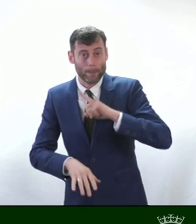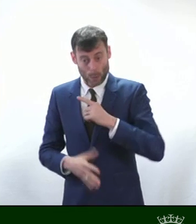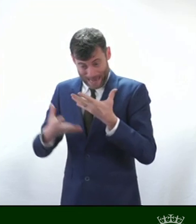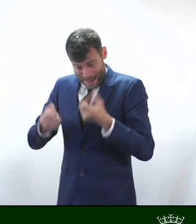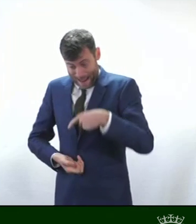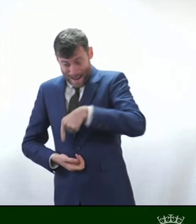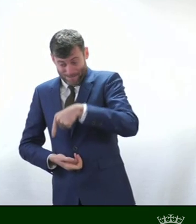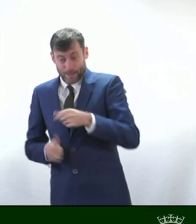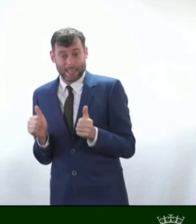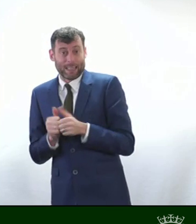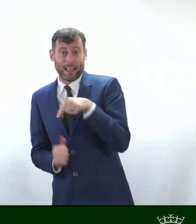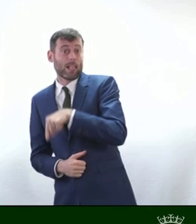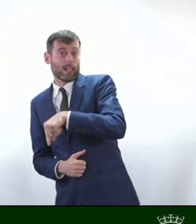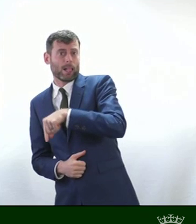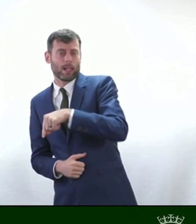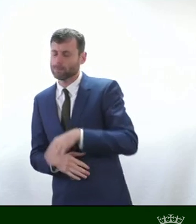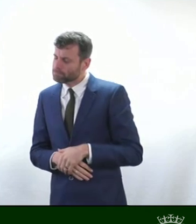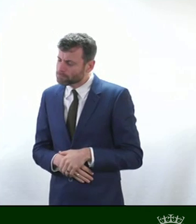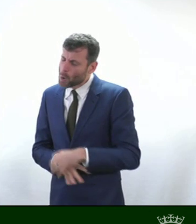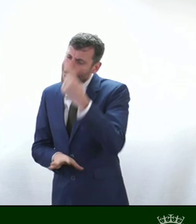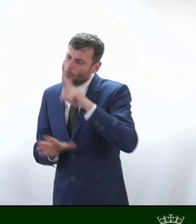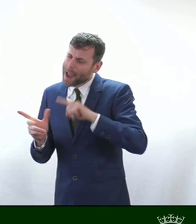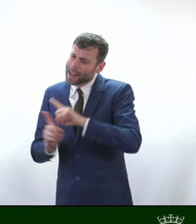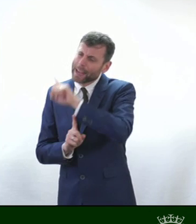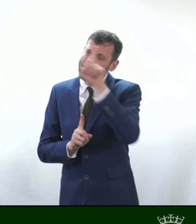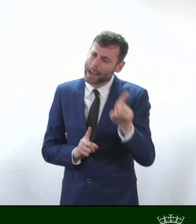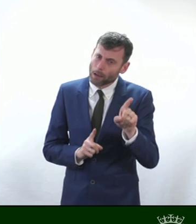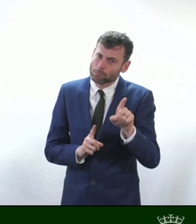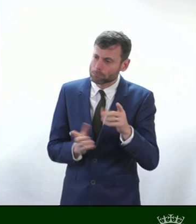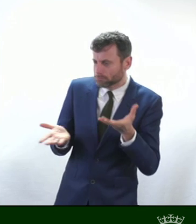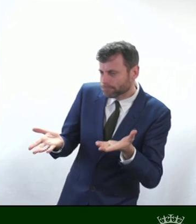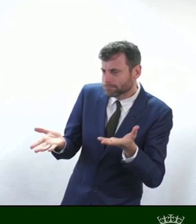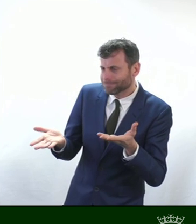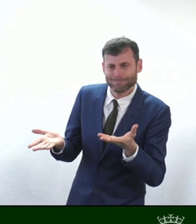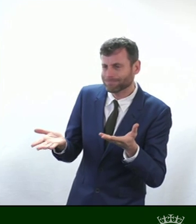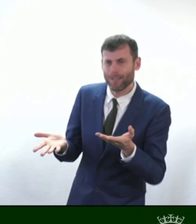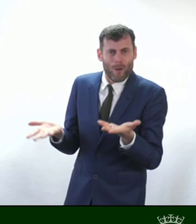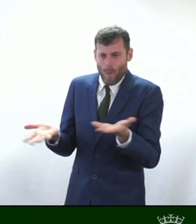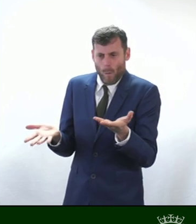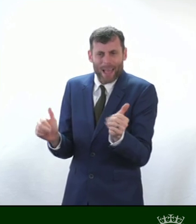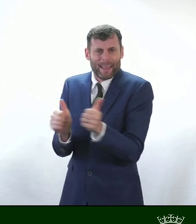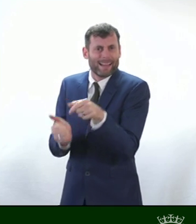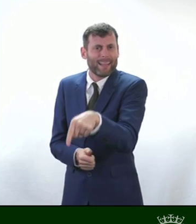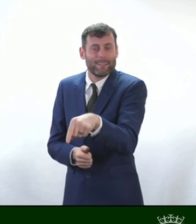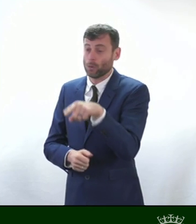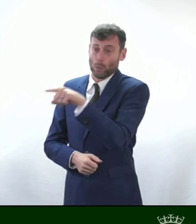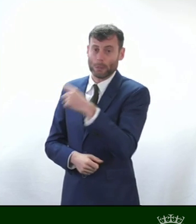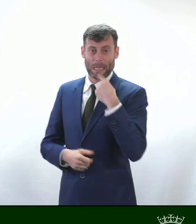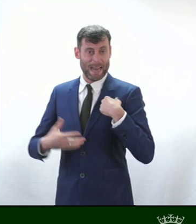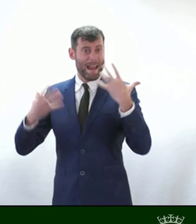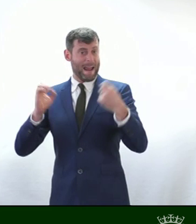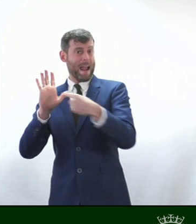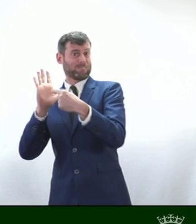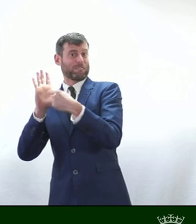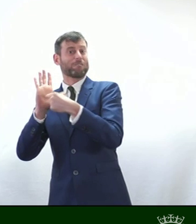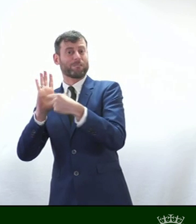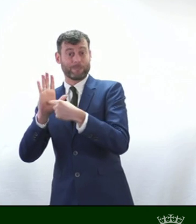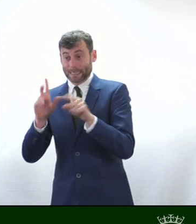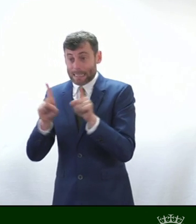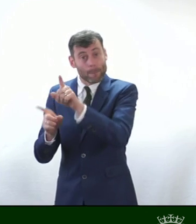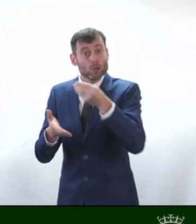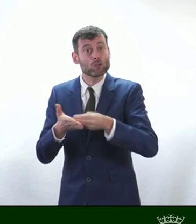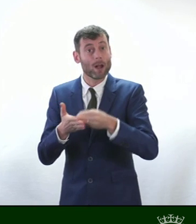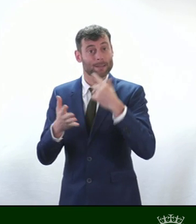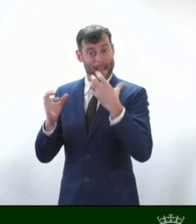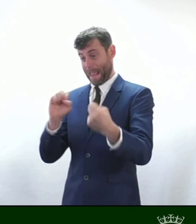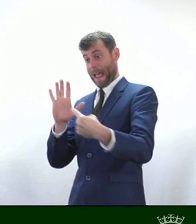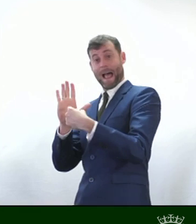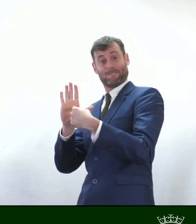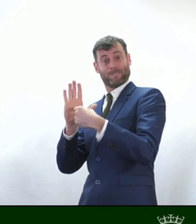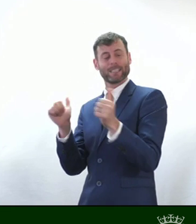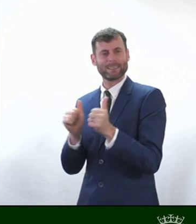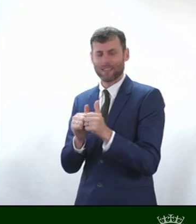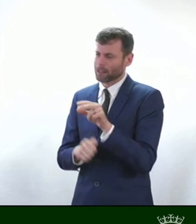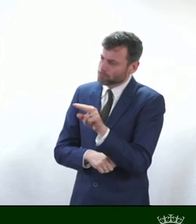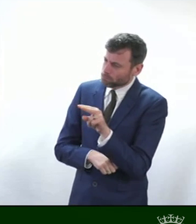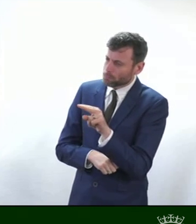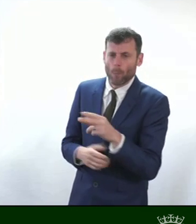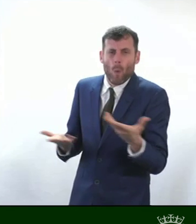So a year on, why should anyone who trusted the Prime Minister when he said he had a deal, including his Chancellor, apparently, believe a word he says now?